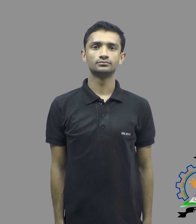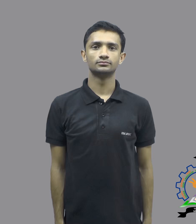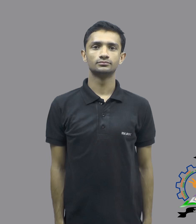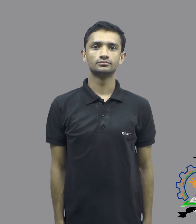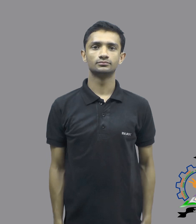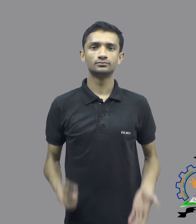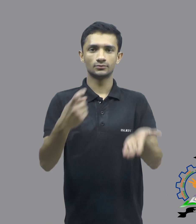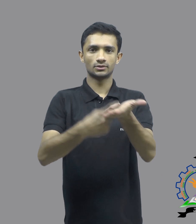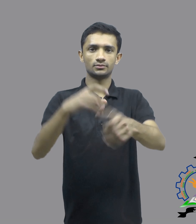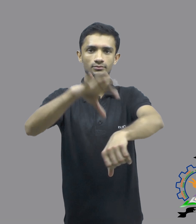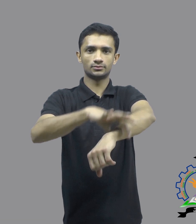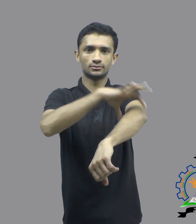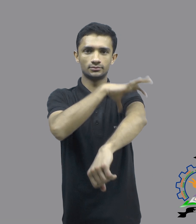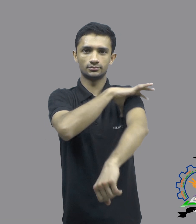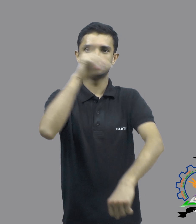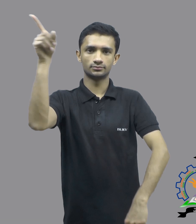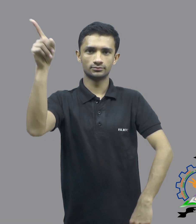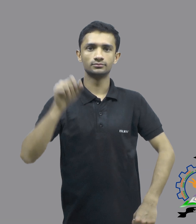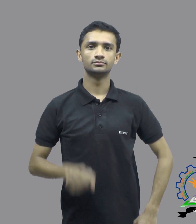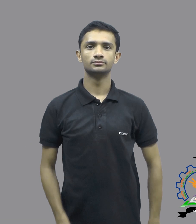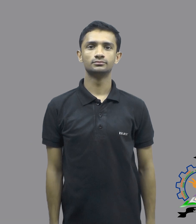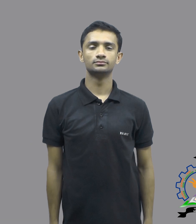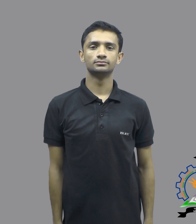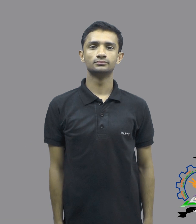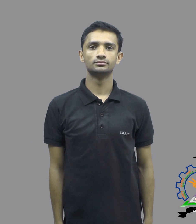Rajasthan